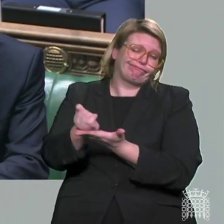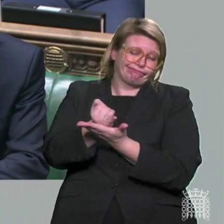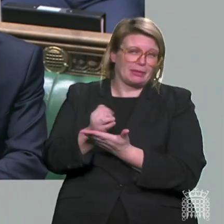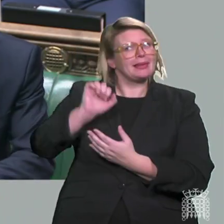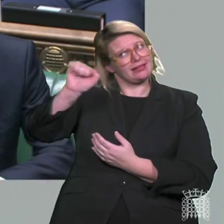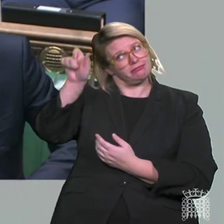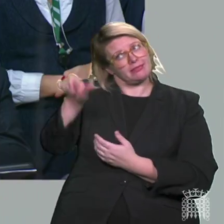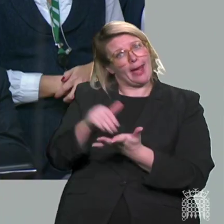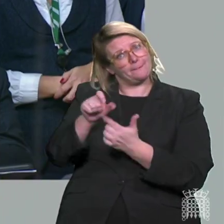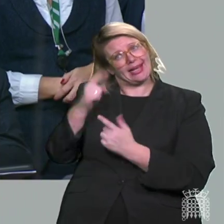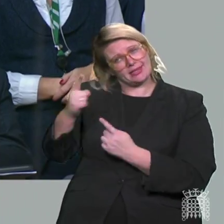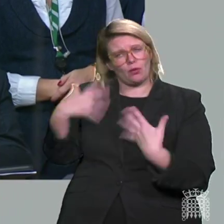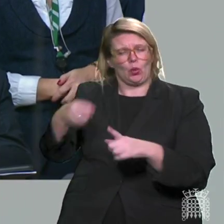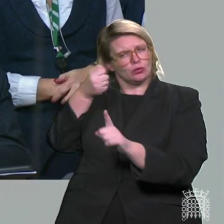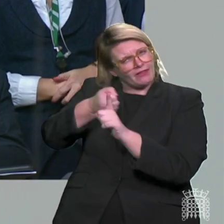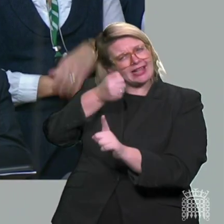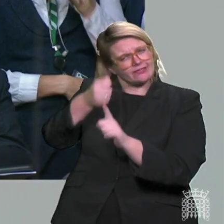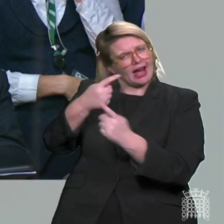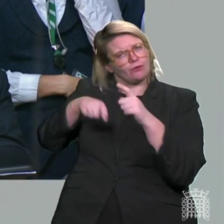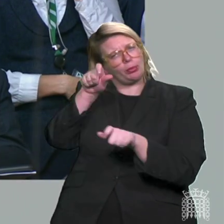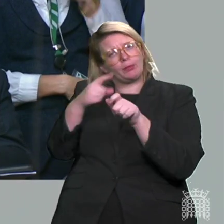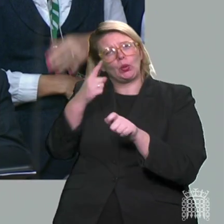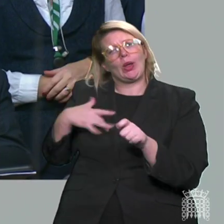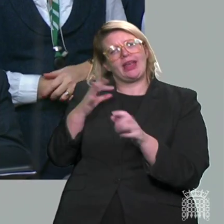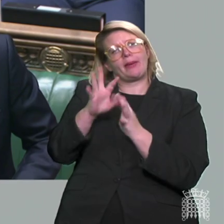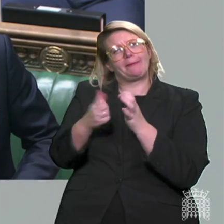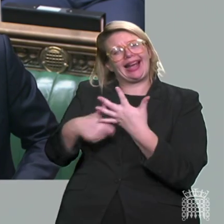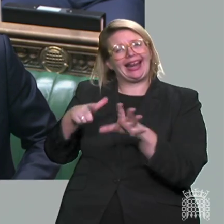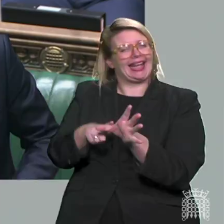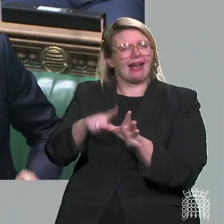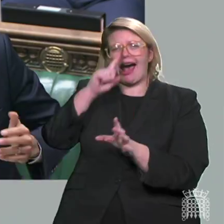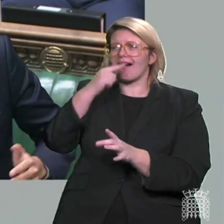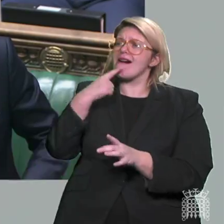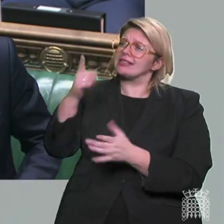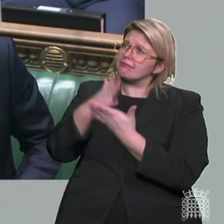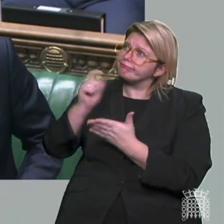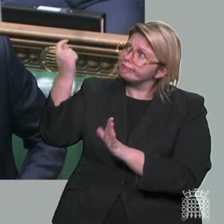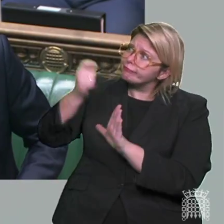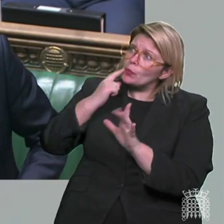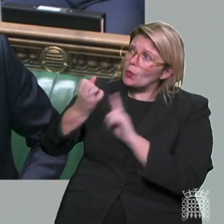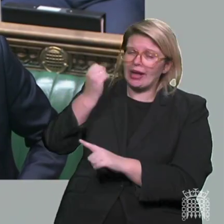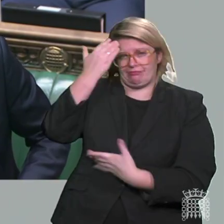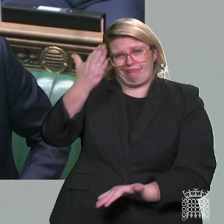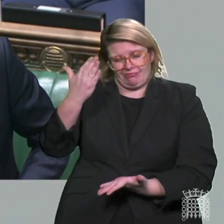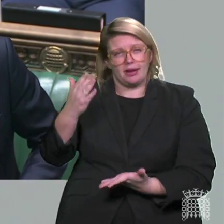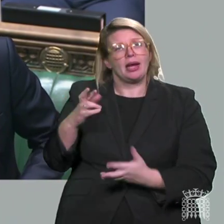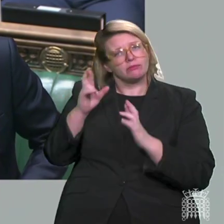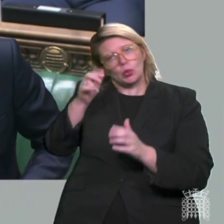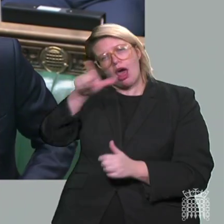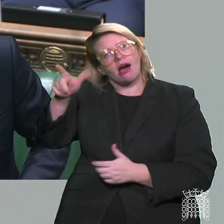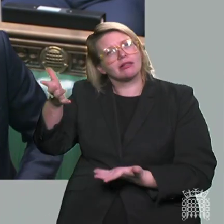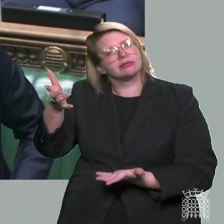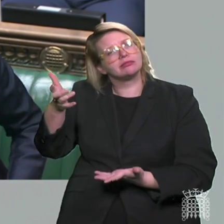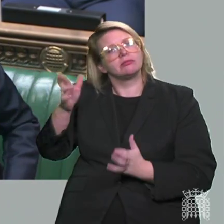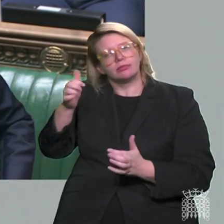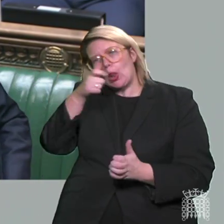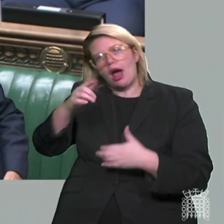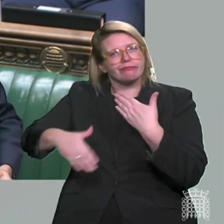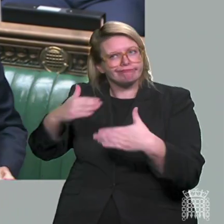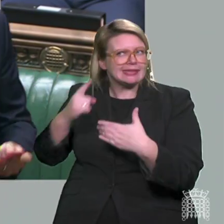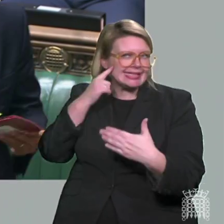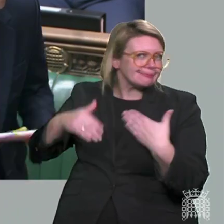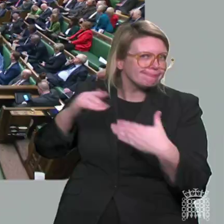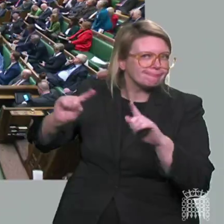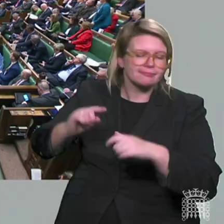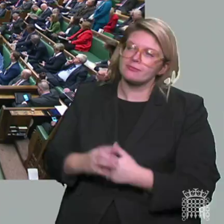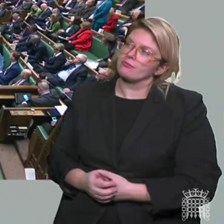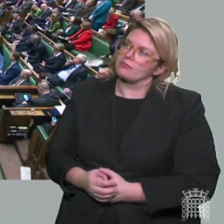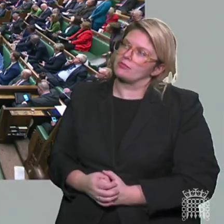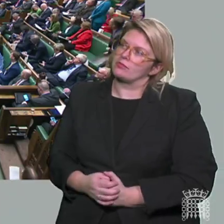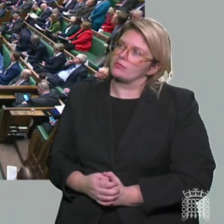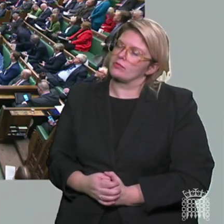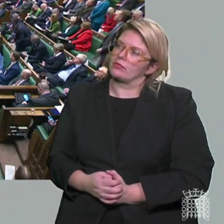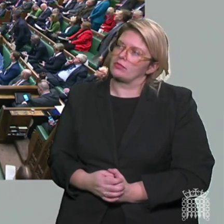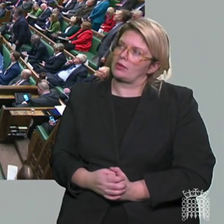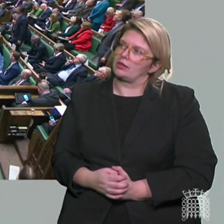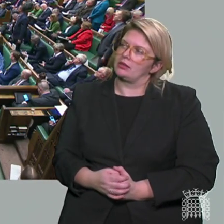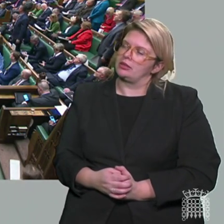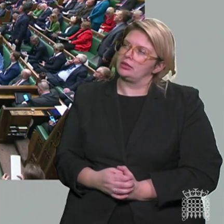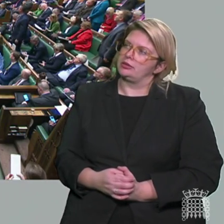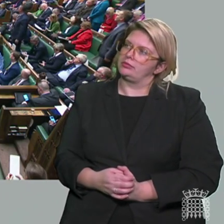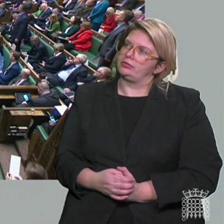As I have told him previously, I cannot comment on individual bids but I wish him every success and will be following with close interest how it proceeds.